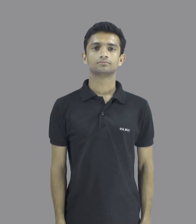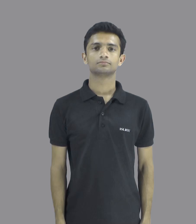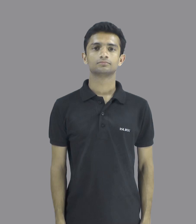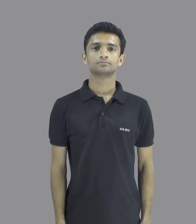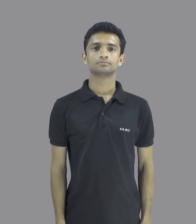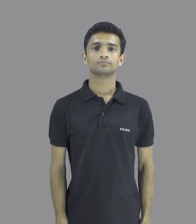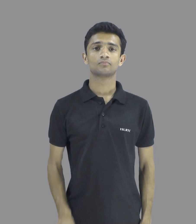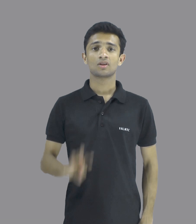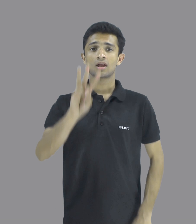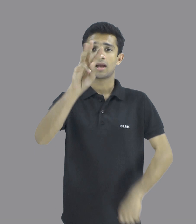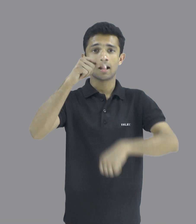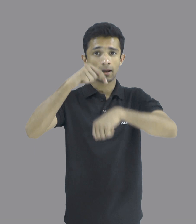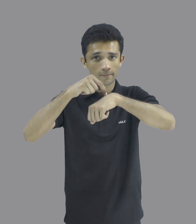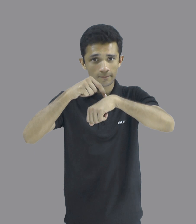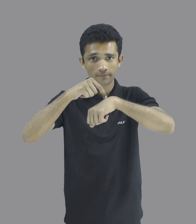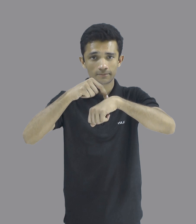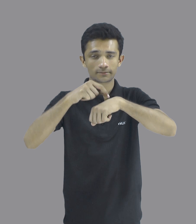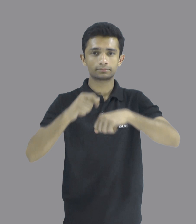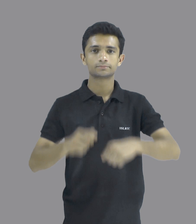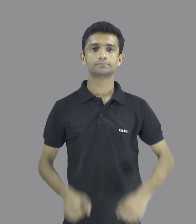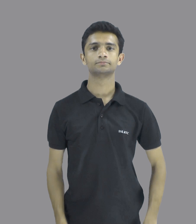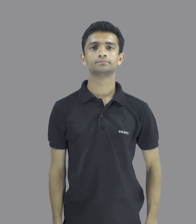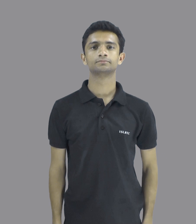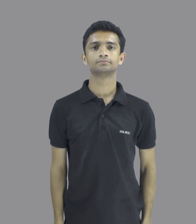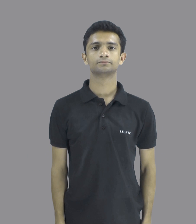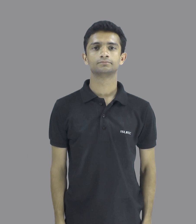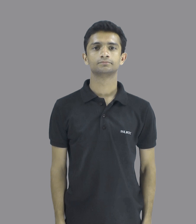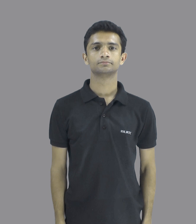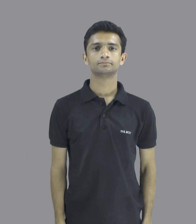Thrice